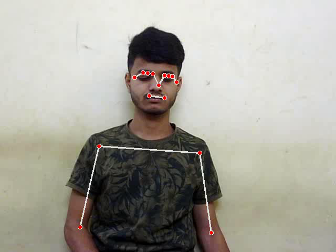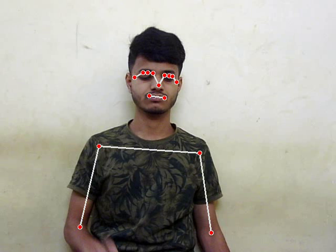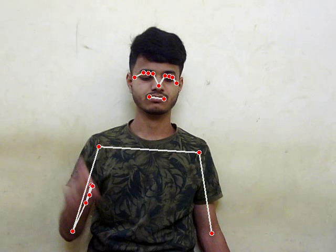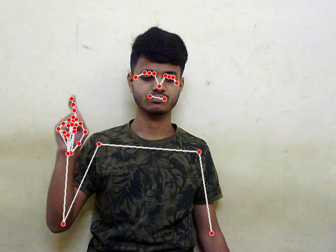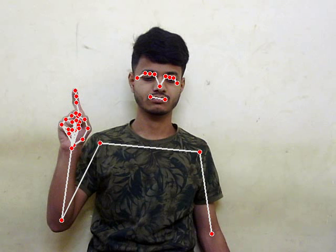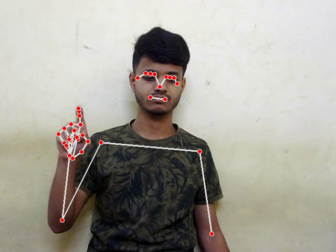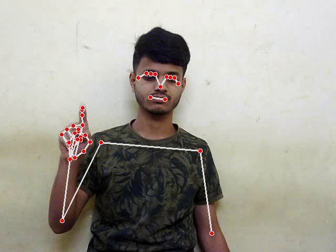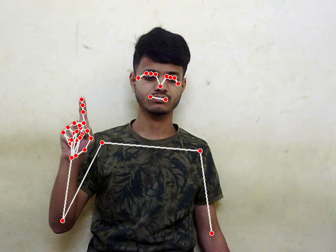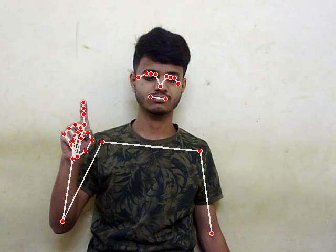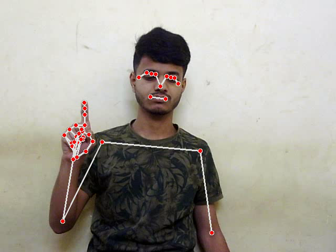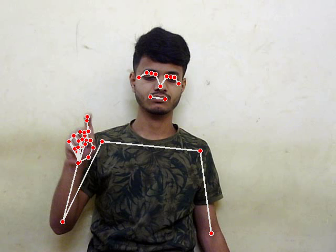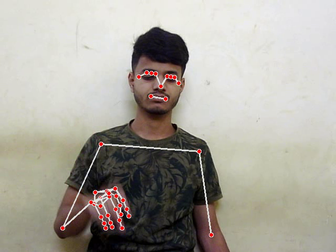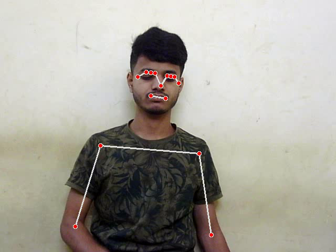need